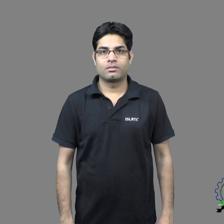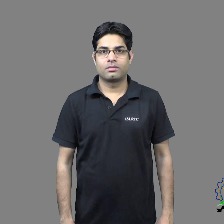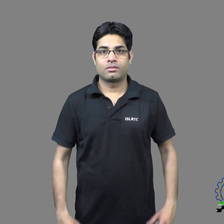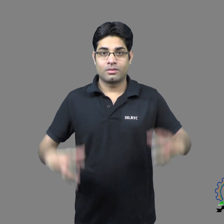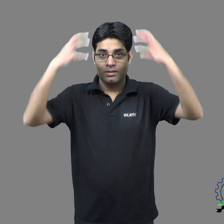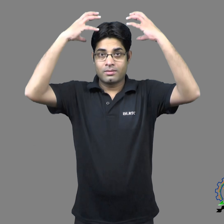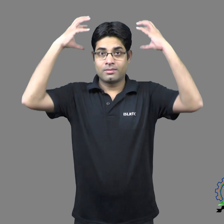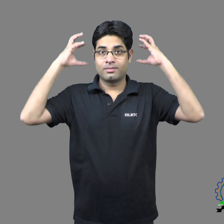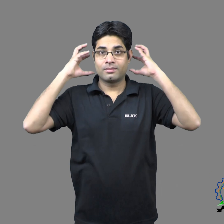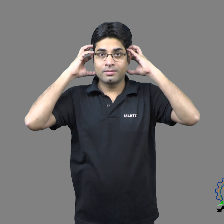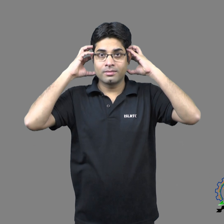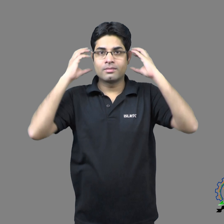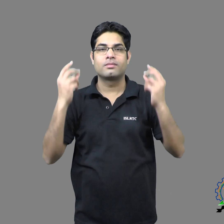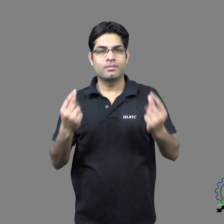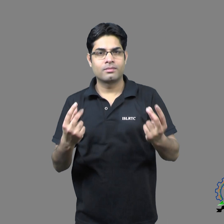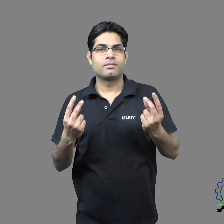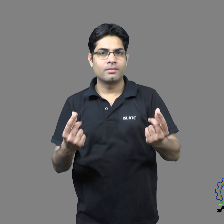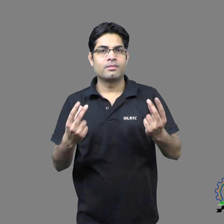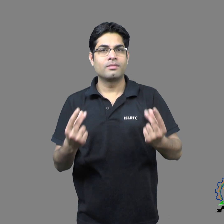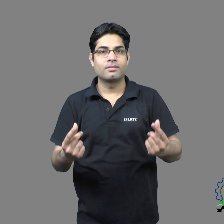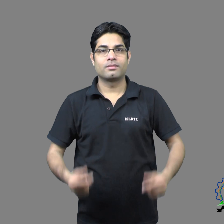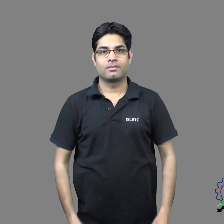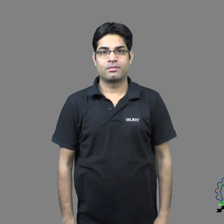Headphones Earphones